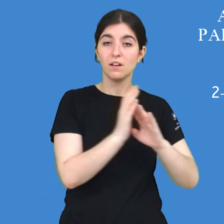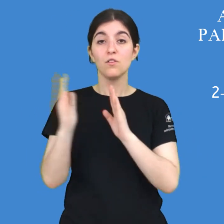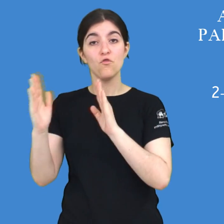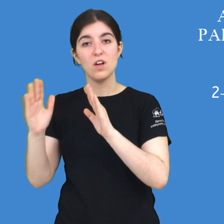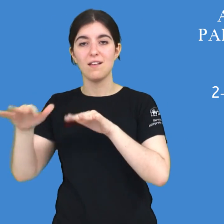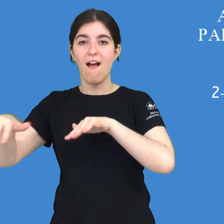época